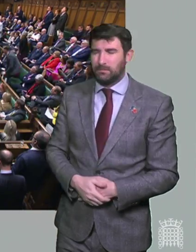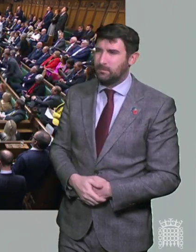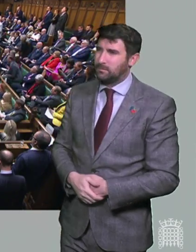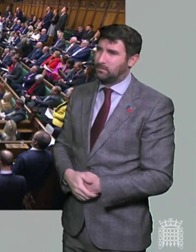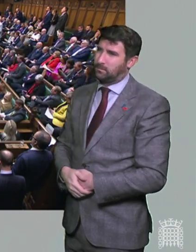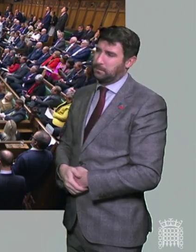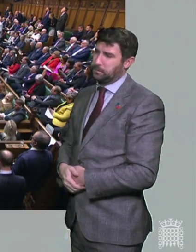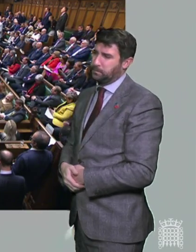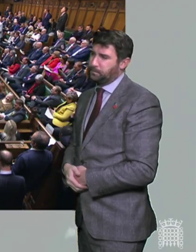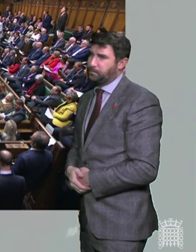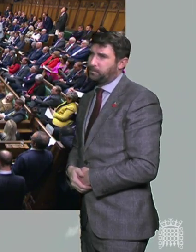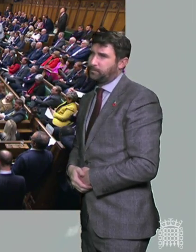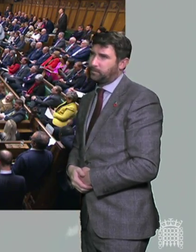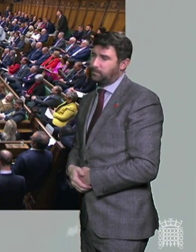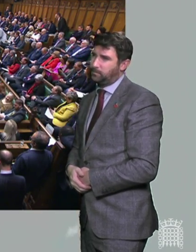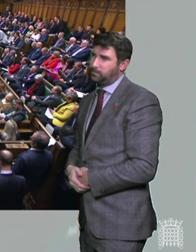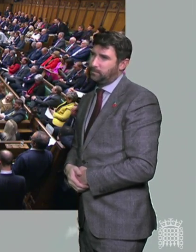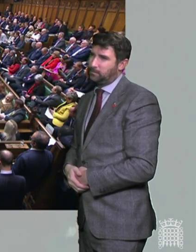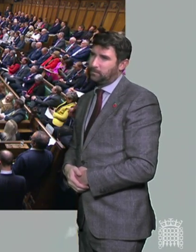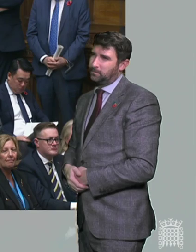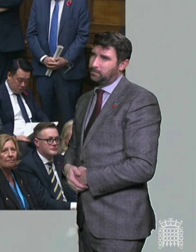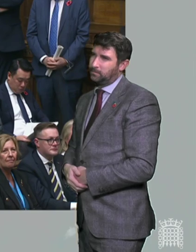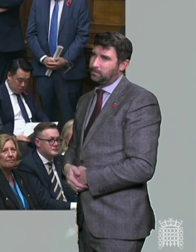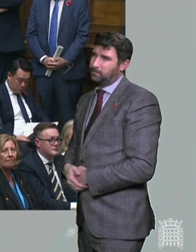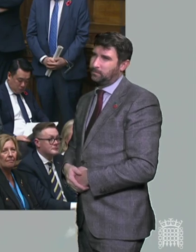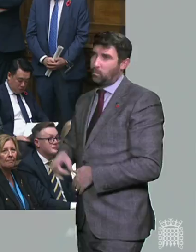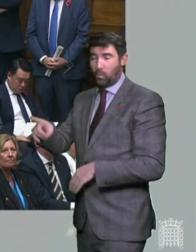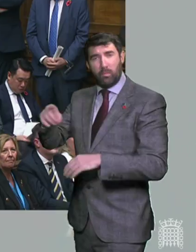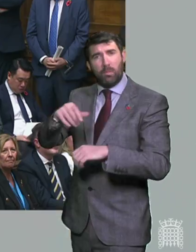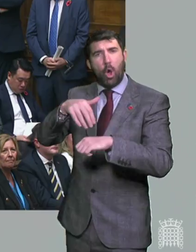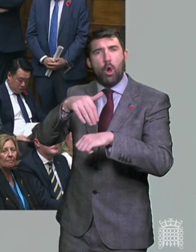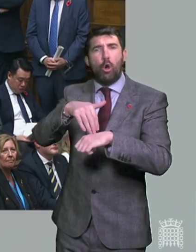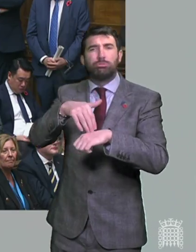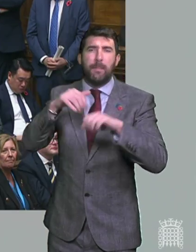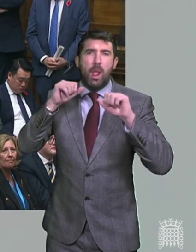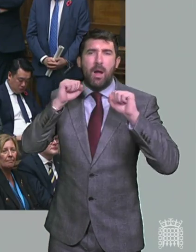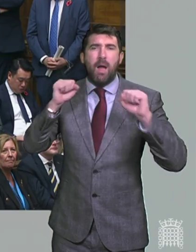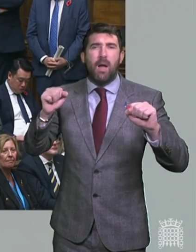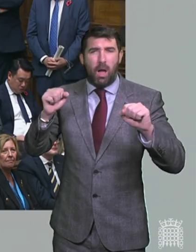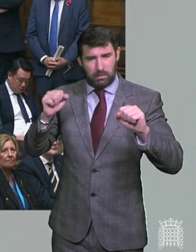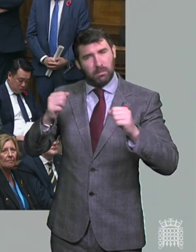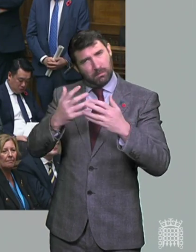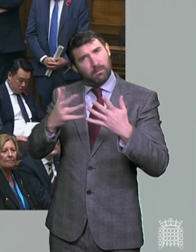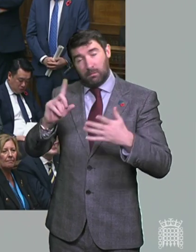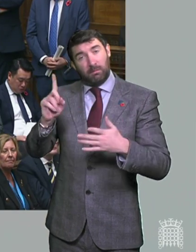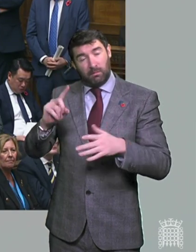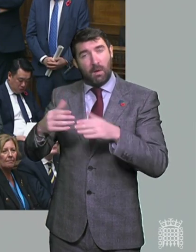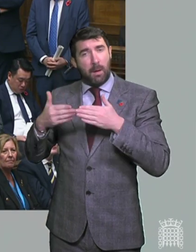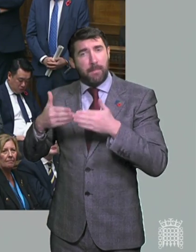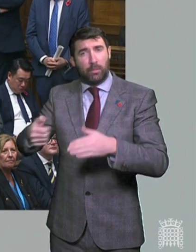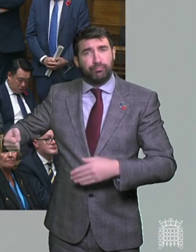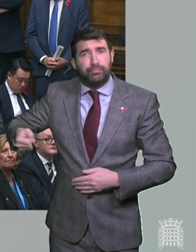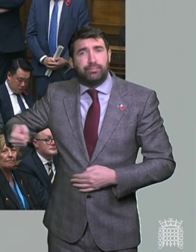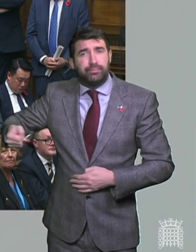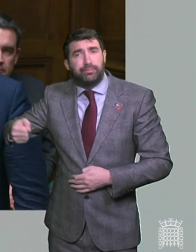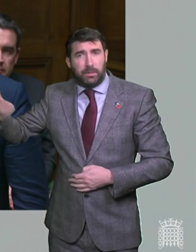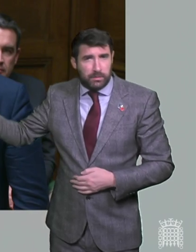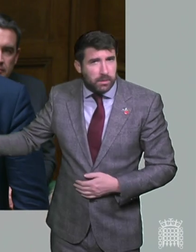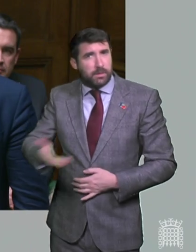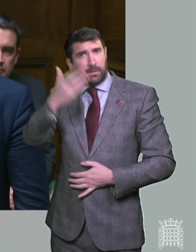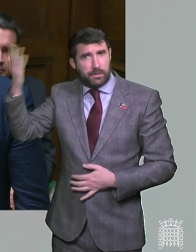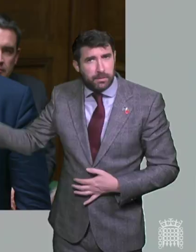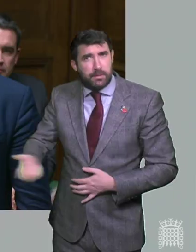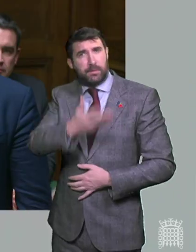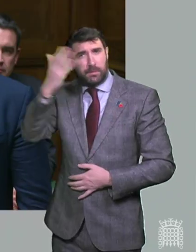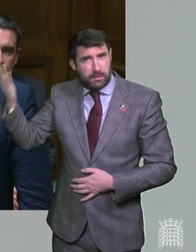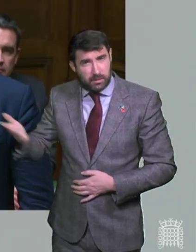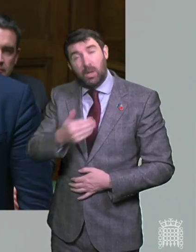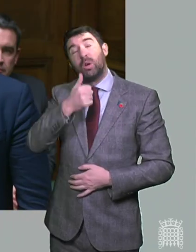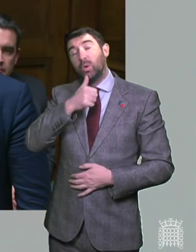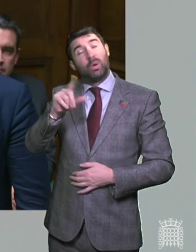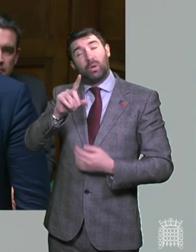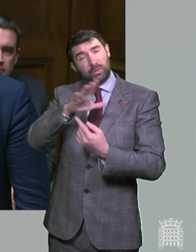Criminal gangs who are operating to bring people into this country in small boats—an issue that directly affects my constituents of Folkestone and Hythe—are openly using social media platforms to recruit people to use their services.